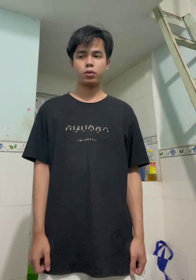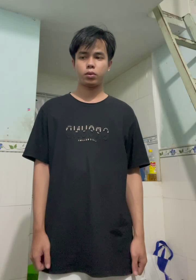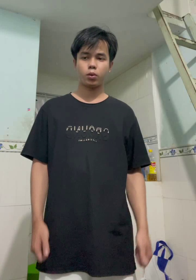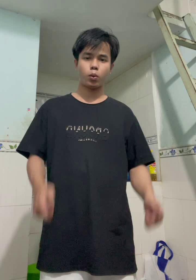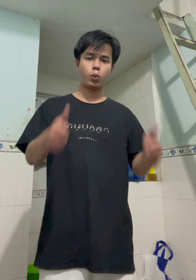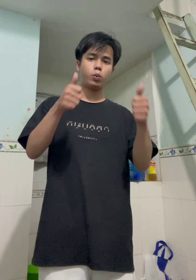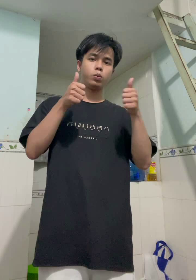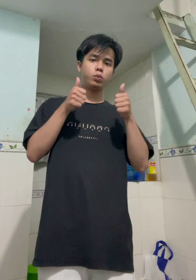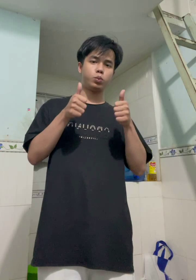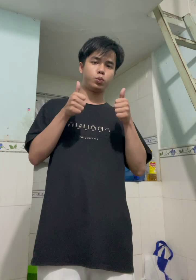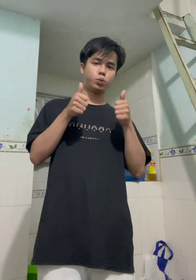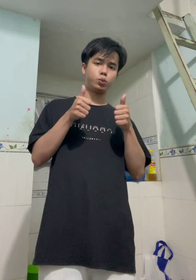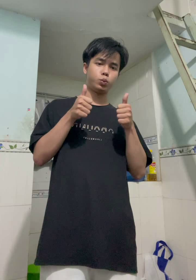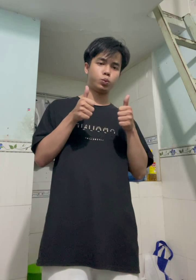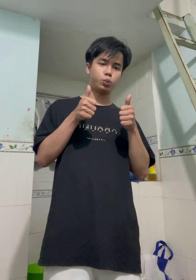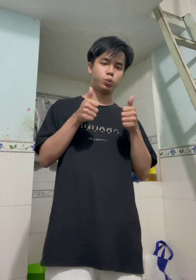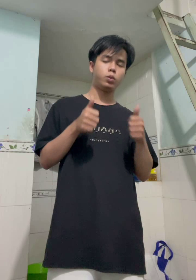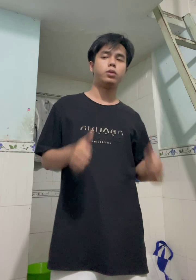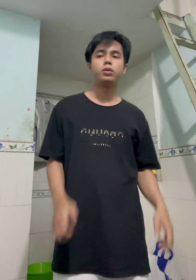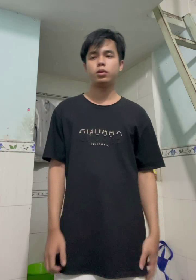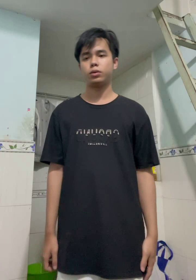rat tot